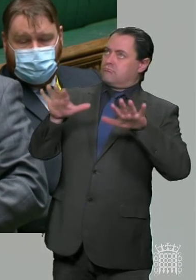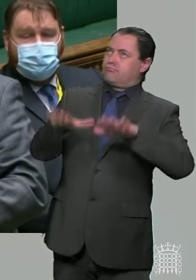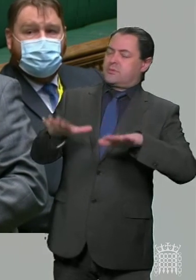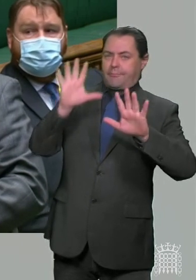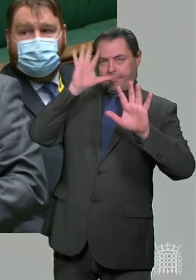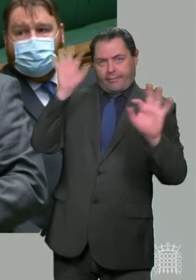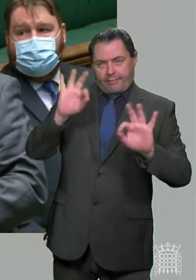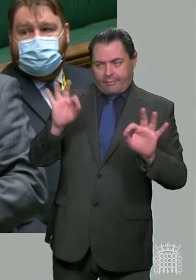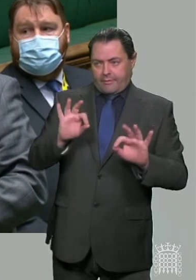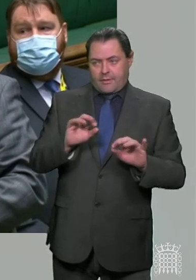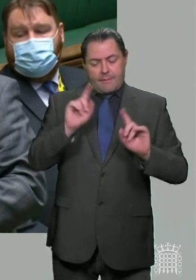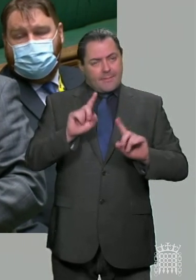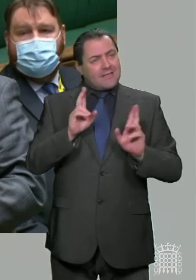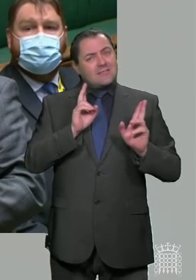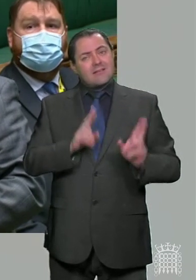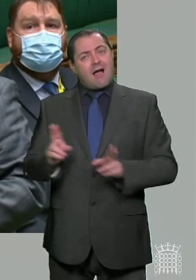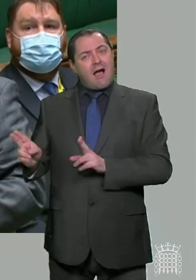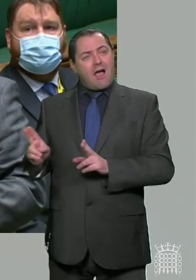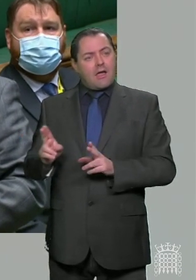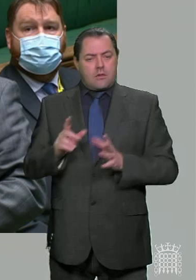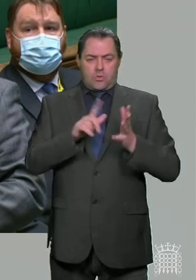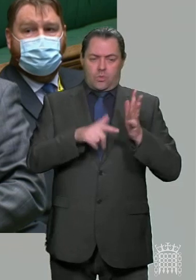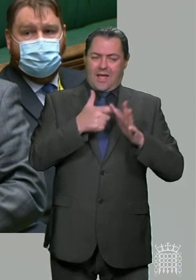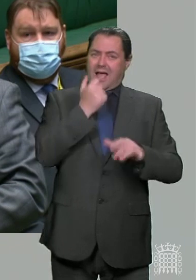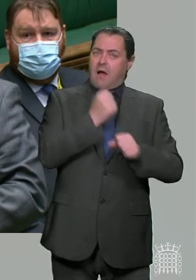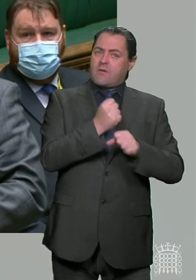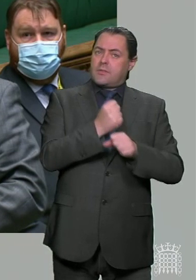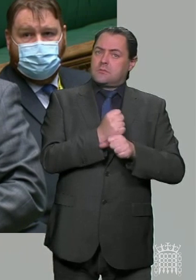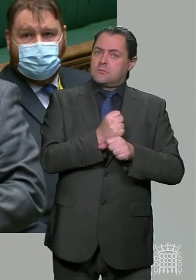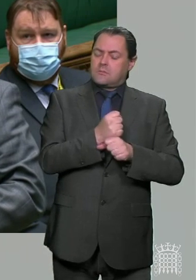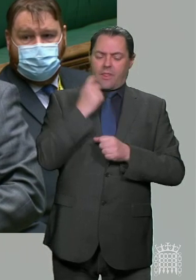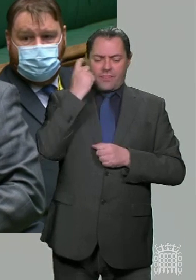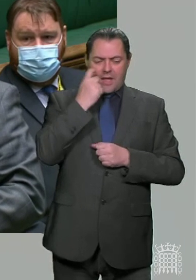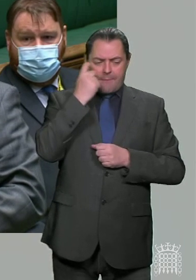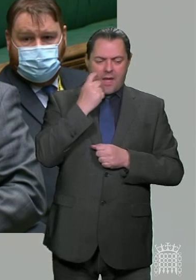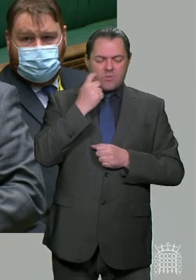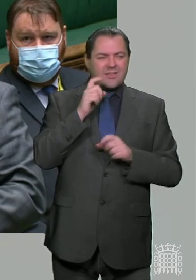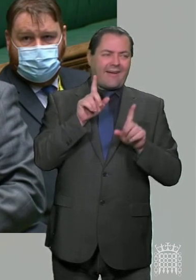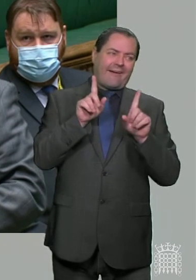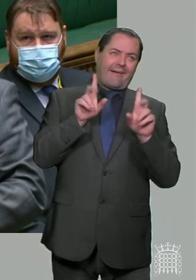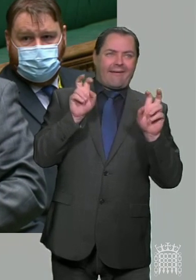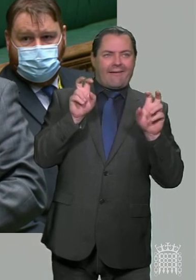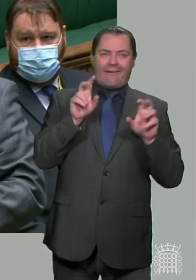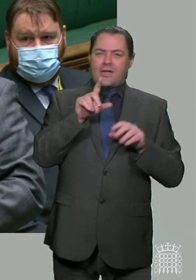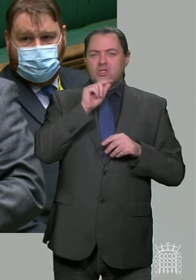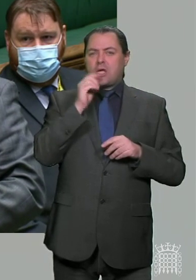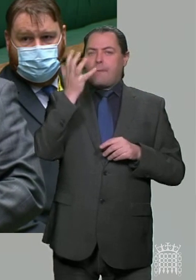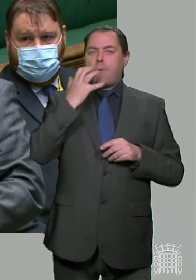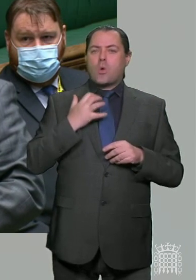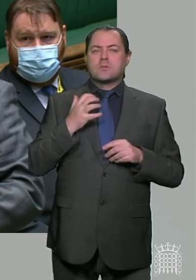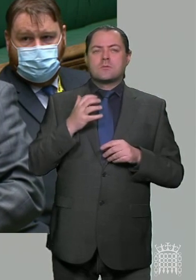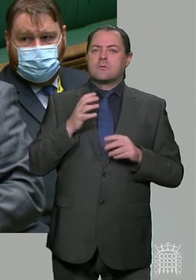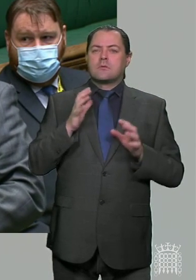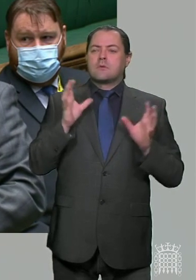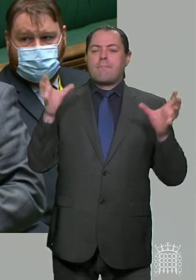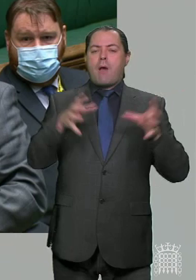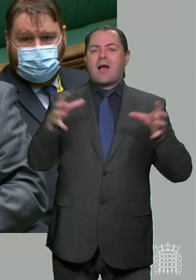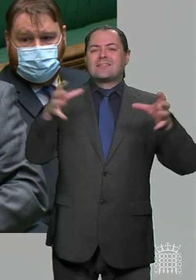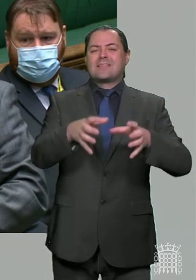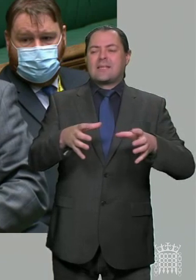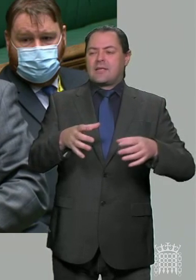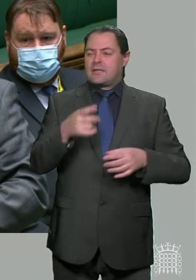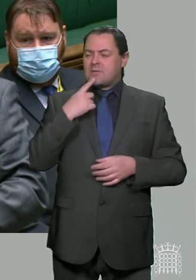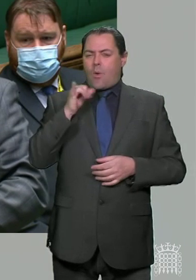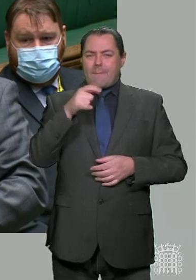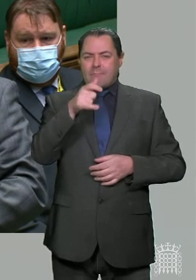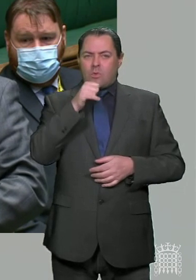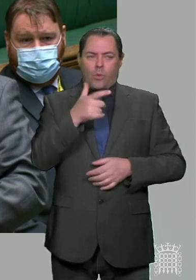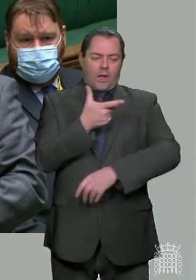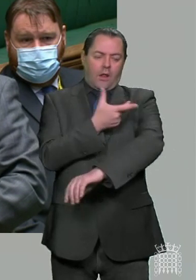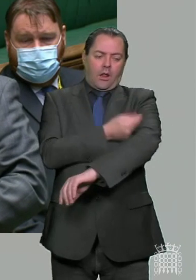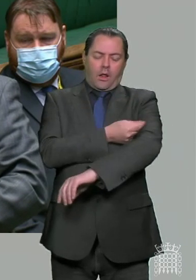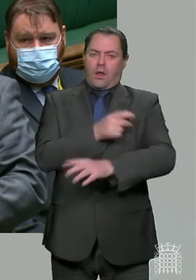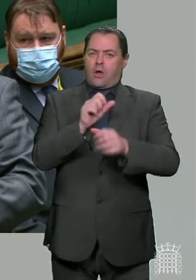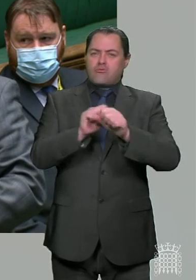When people were dying, the United Kingdom Government were considering chicken pox parties and joking about injecting the Prime Minister with covid live on TV.